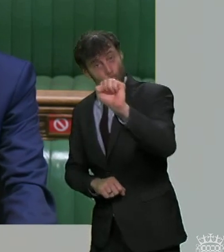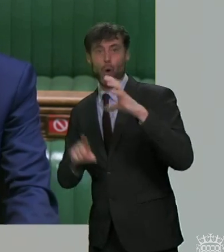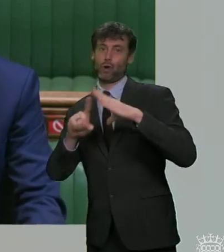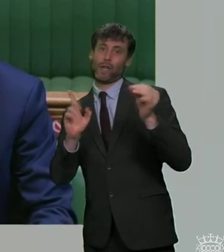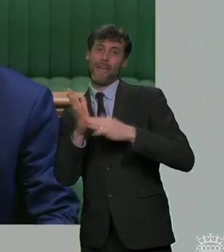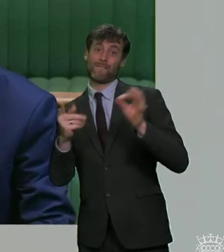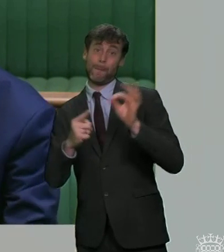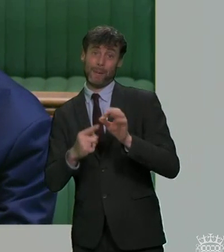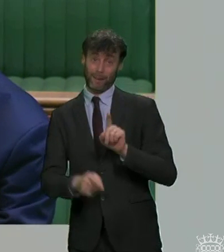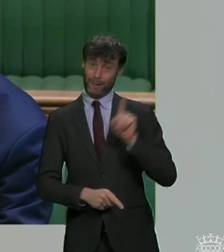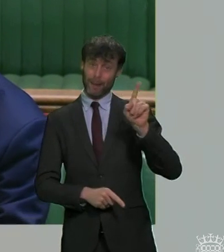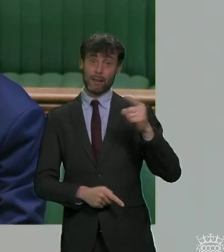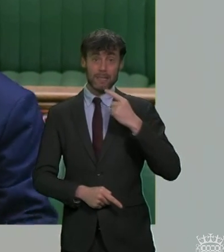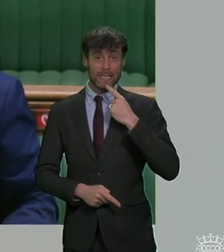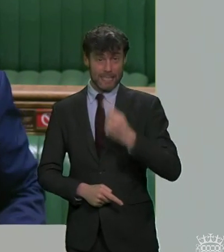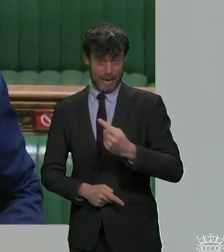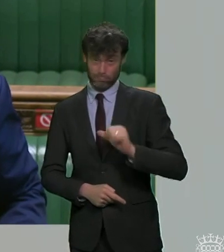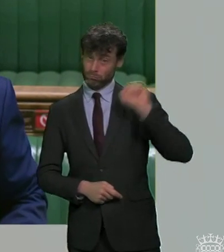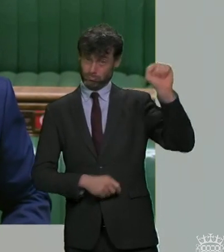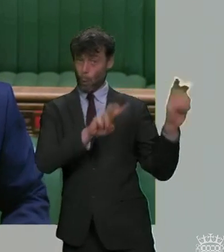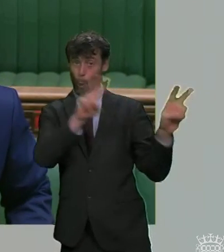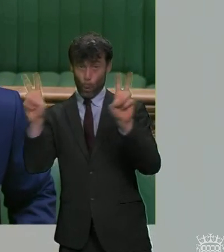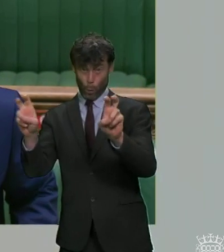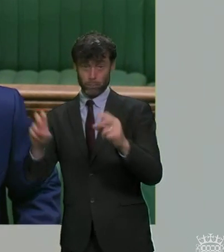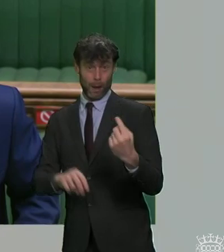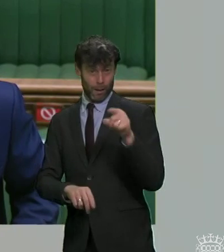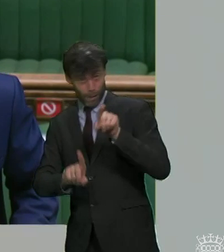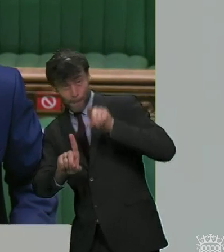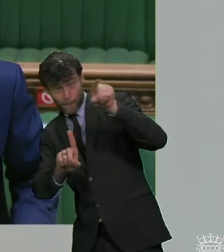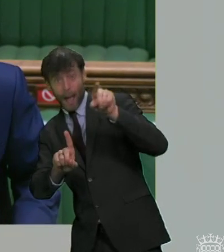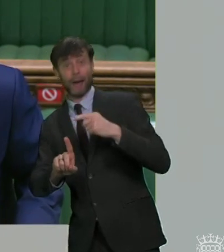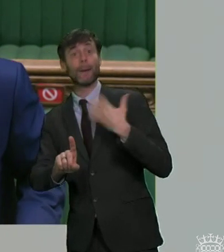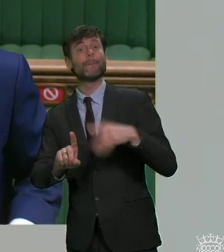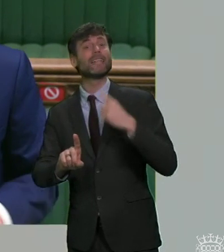This is from his own side. This is what they say—behind you, Prime Minister.